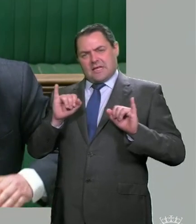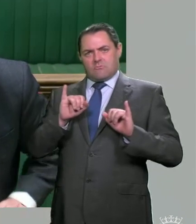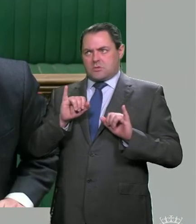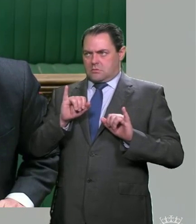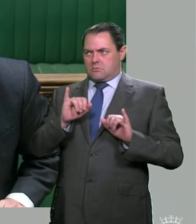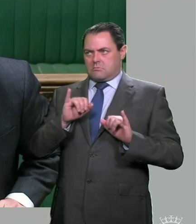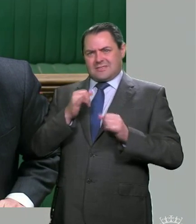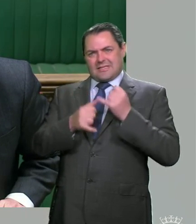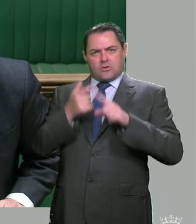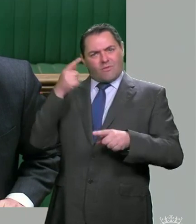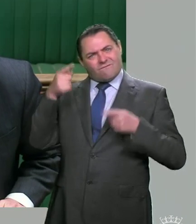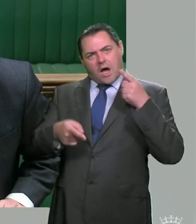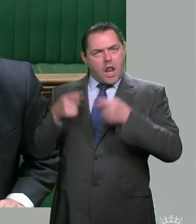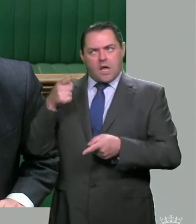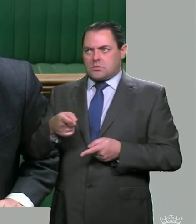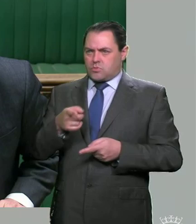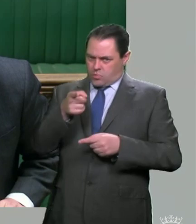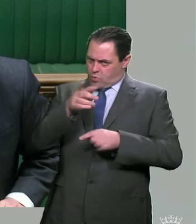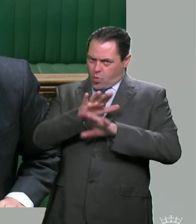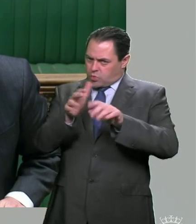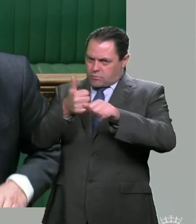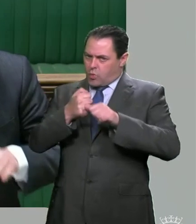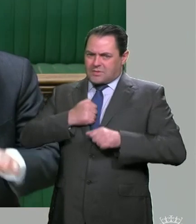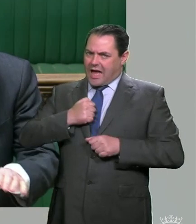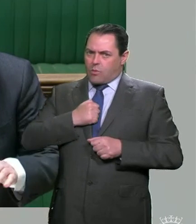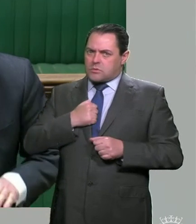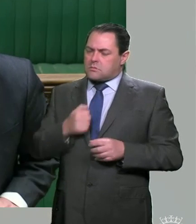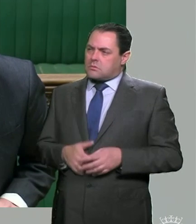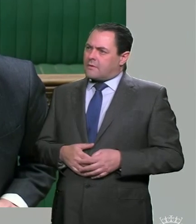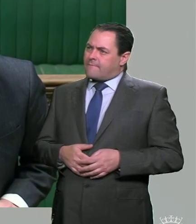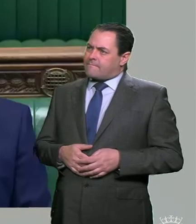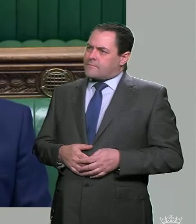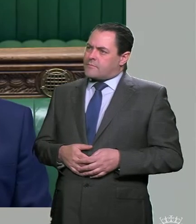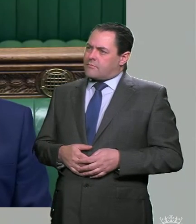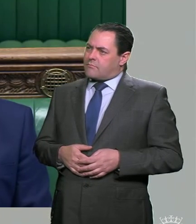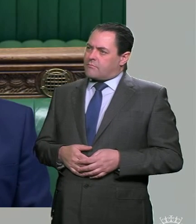I am afraid that the right honourable and learned Gentleman has not been supporting that message.